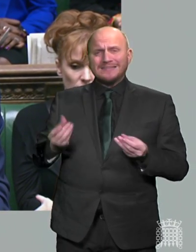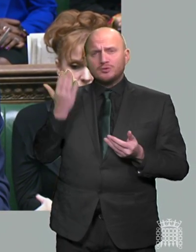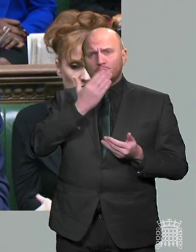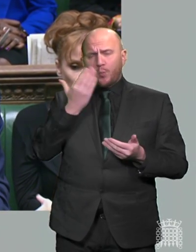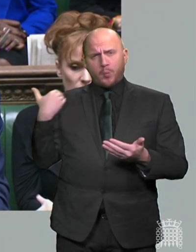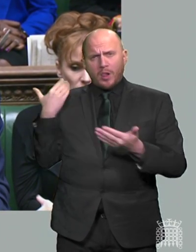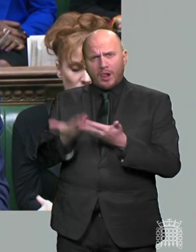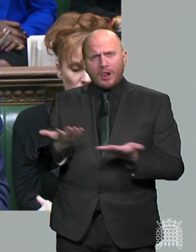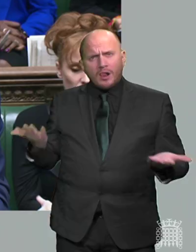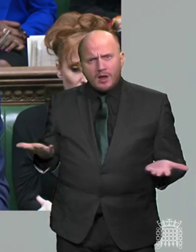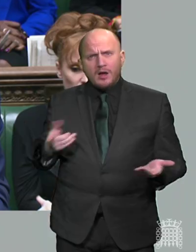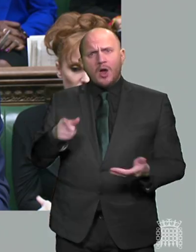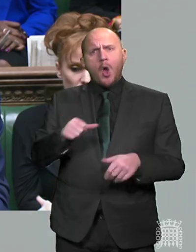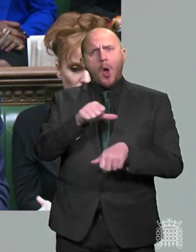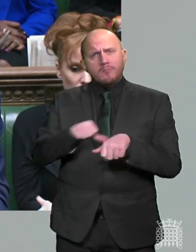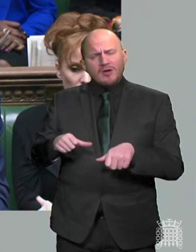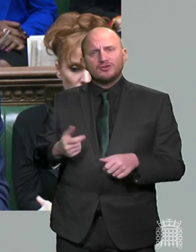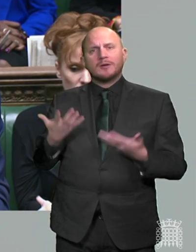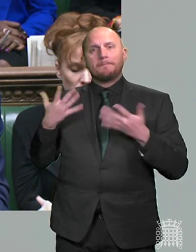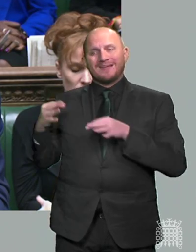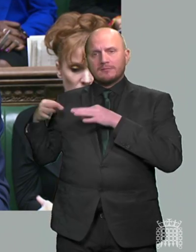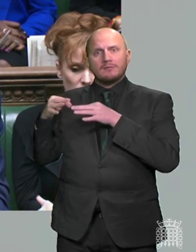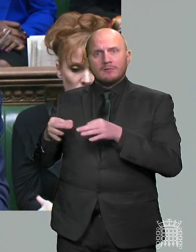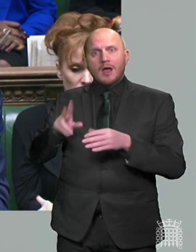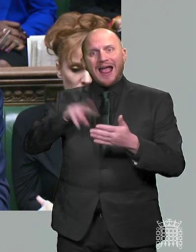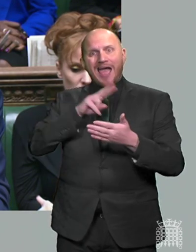His operation has already been cancelled twice.